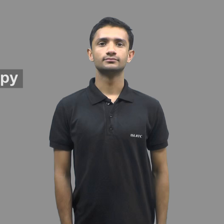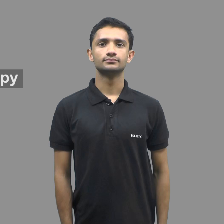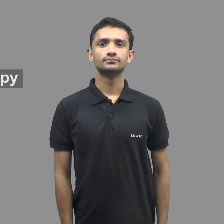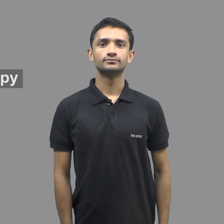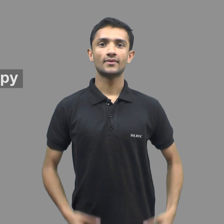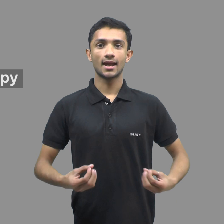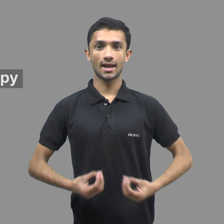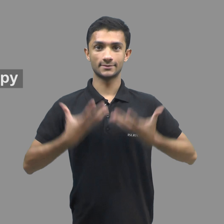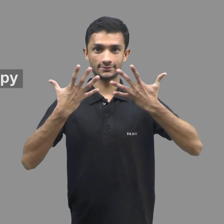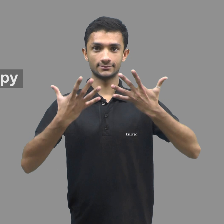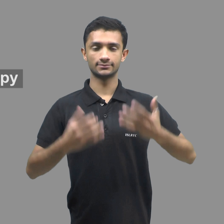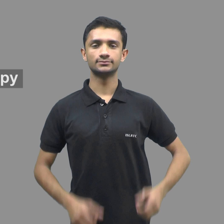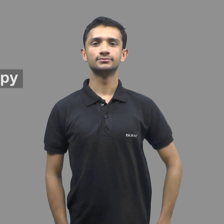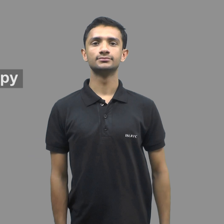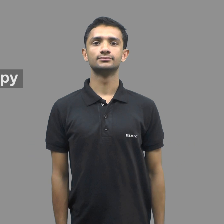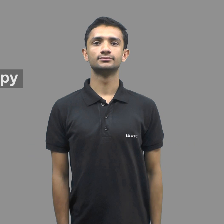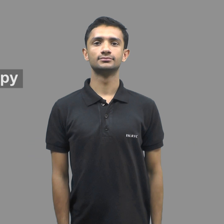Happy